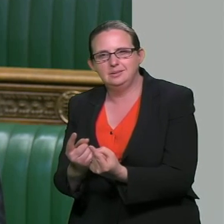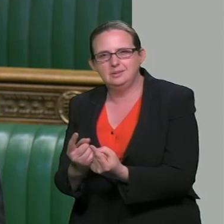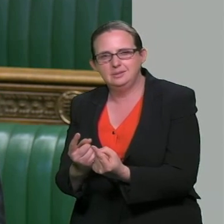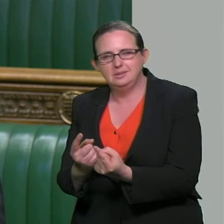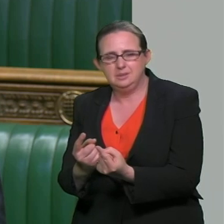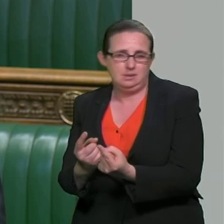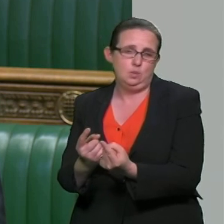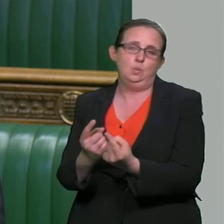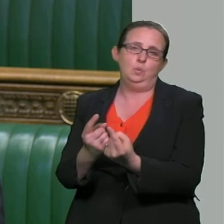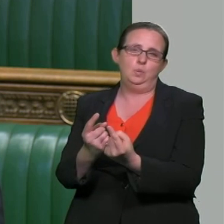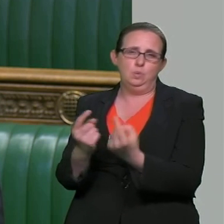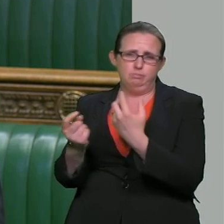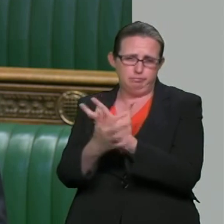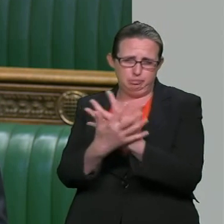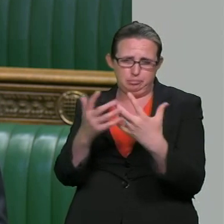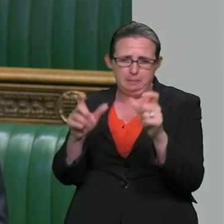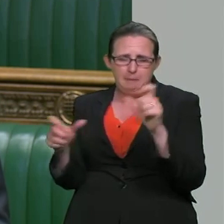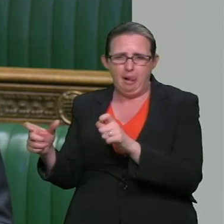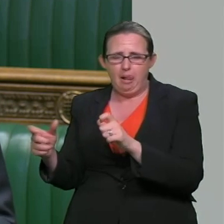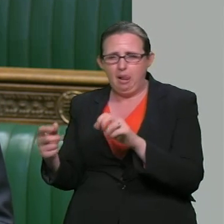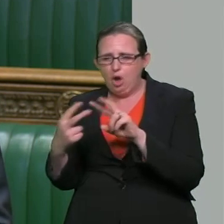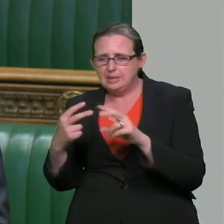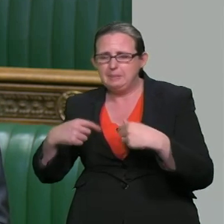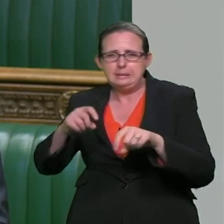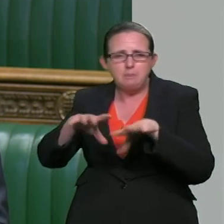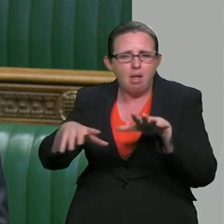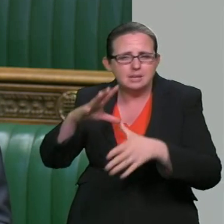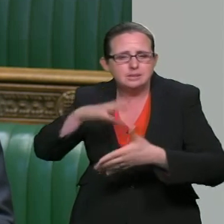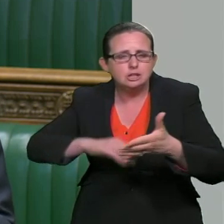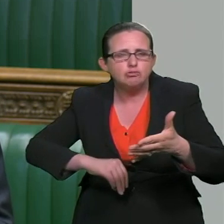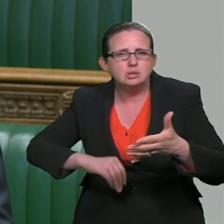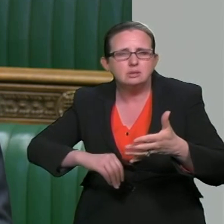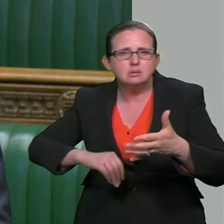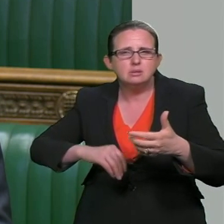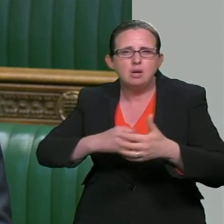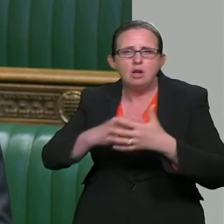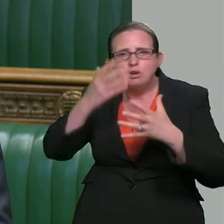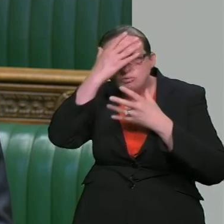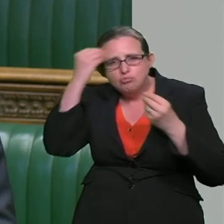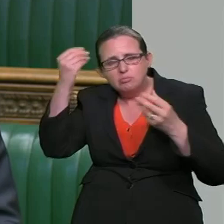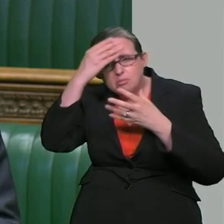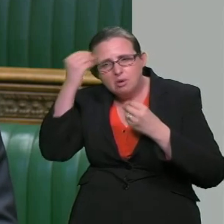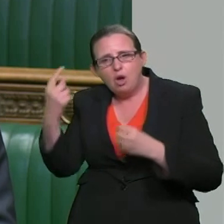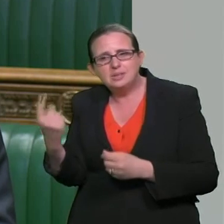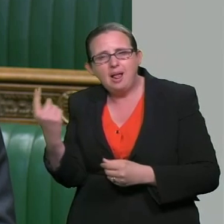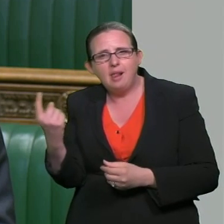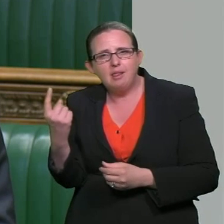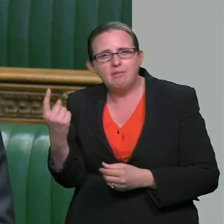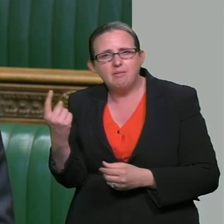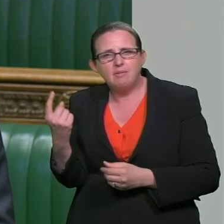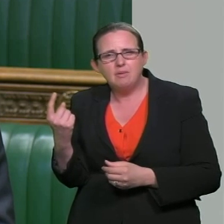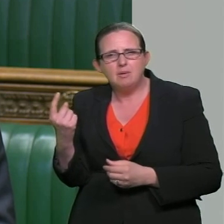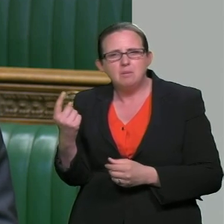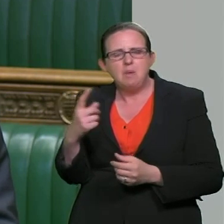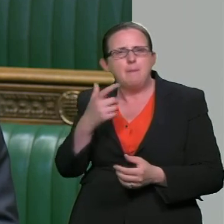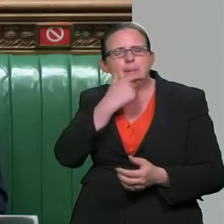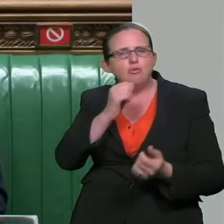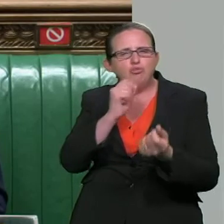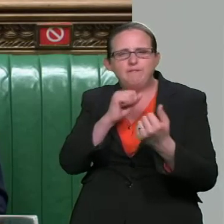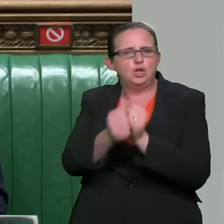Hundreds of people since then have contacted me citing similar experiences, but three Registrars General have refused to meet me to discuss it.